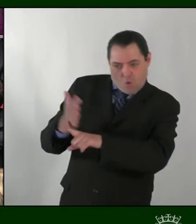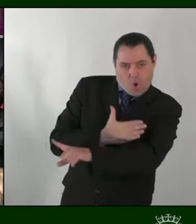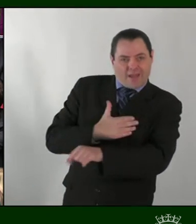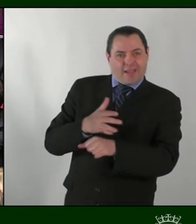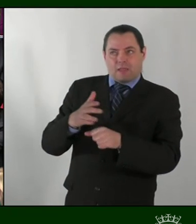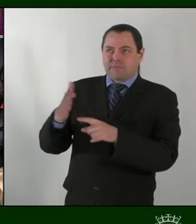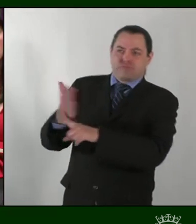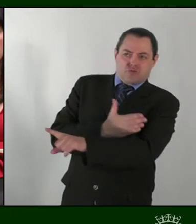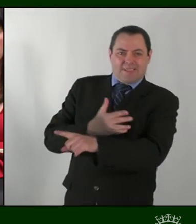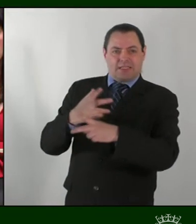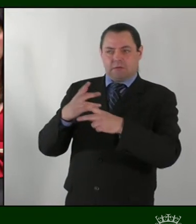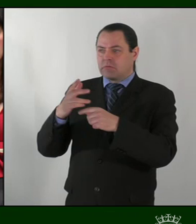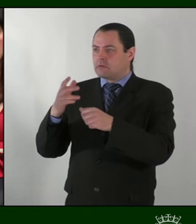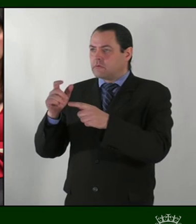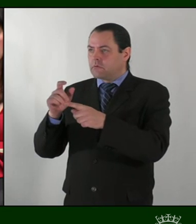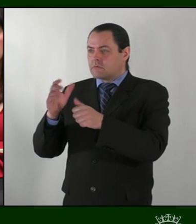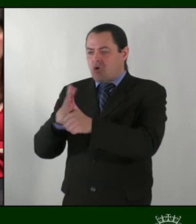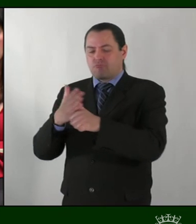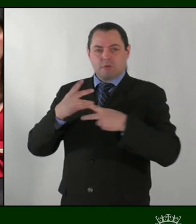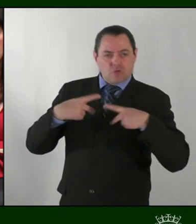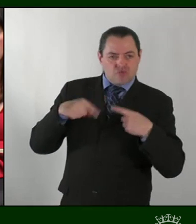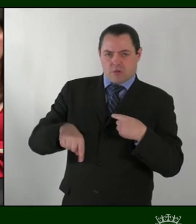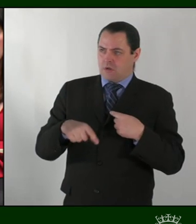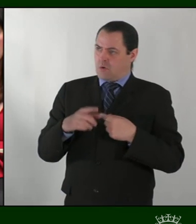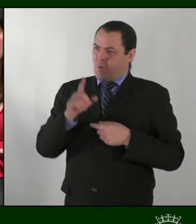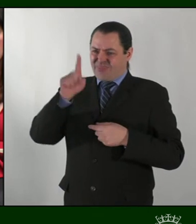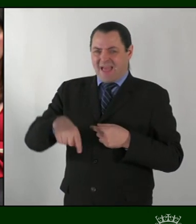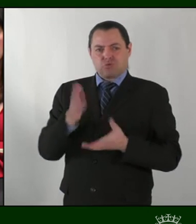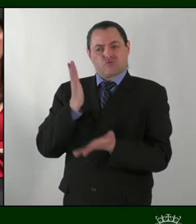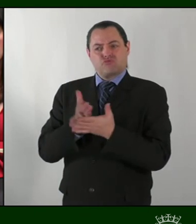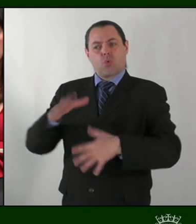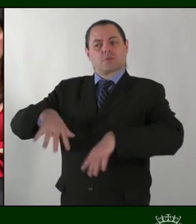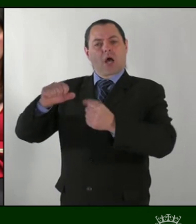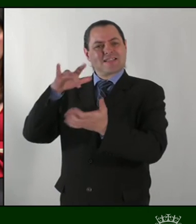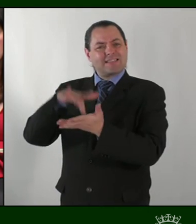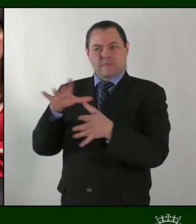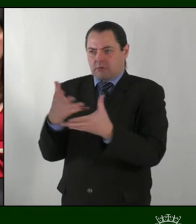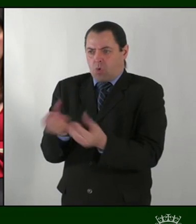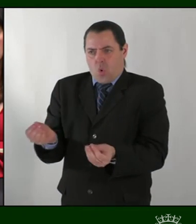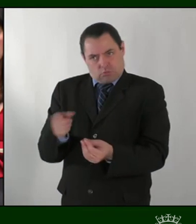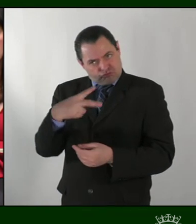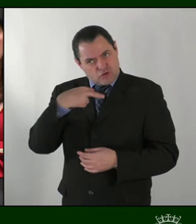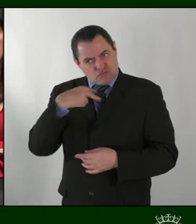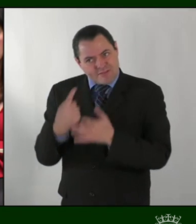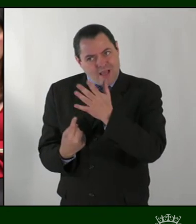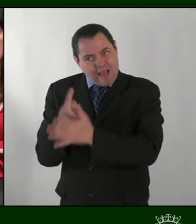Does the Prime Minister regret the Conservative cuts to around 1,000 Sure Start centres, including in my constituency?